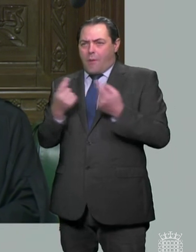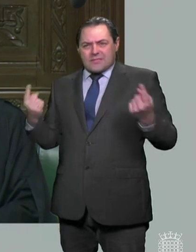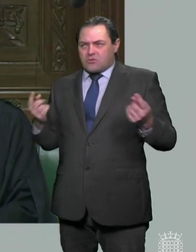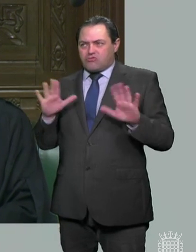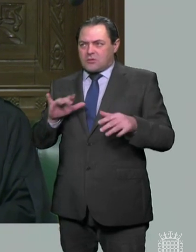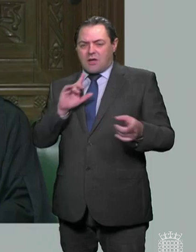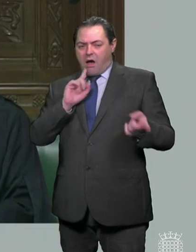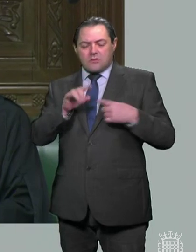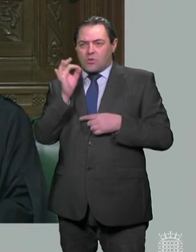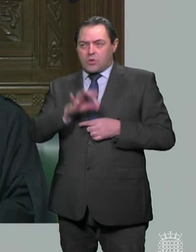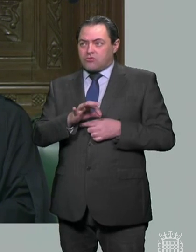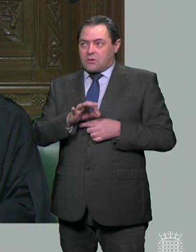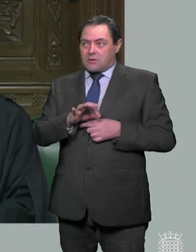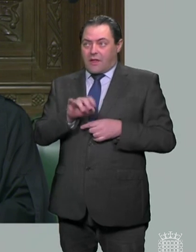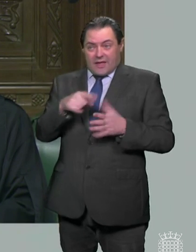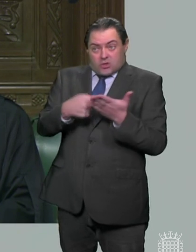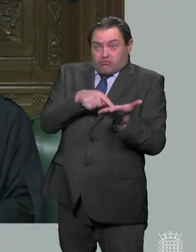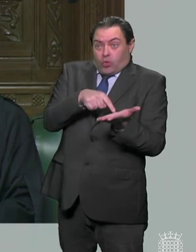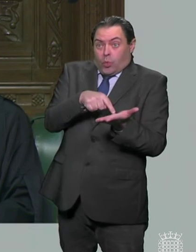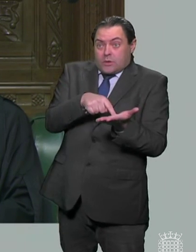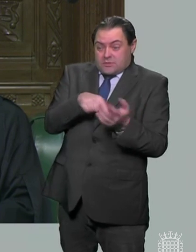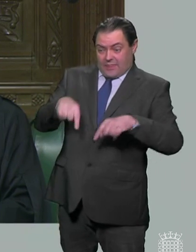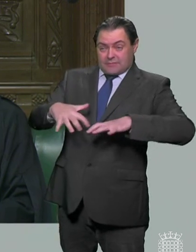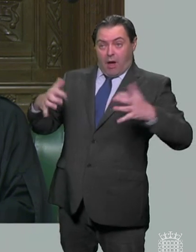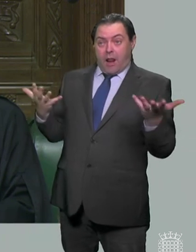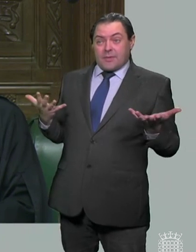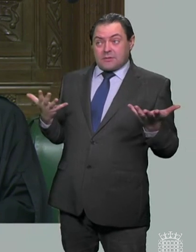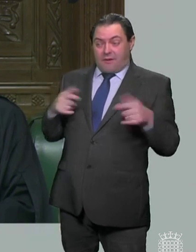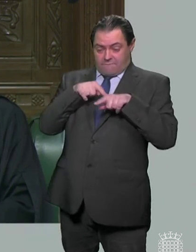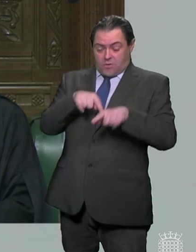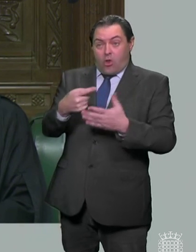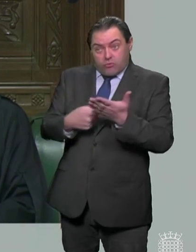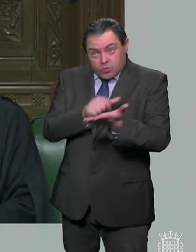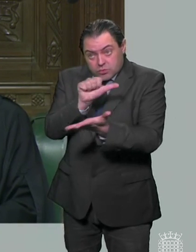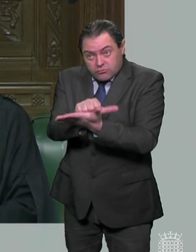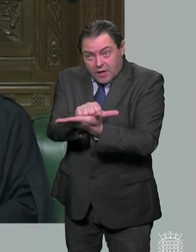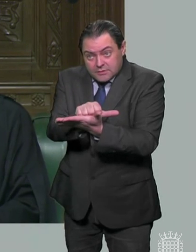Whether we like it or not, those are the rules of the game that we are all into, and we play by the rules, don’t we?